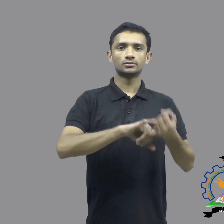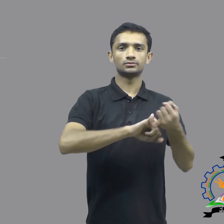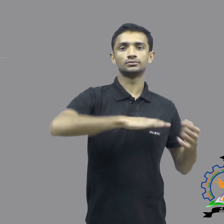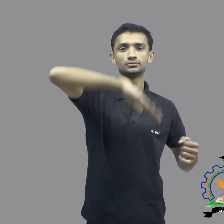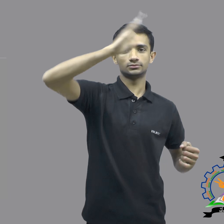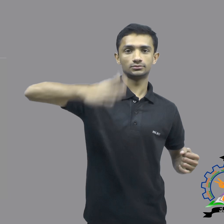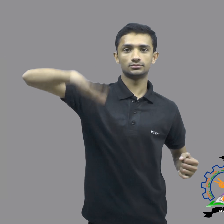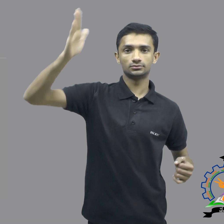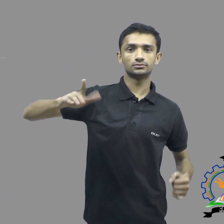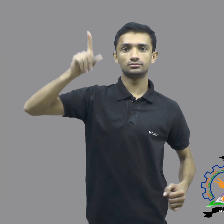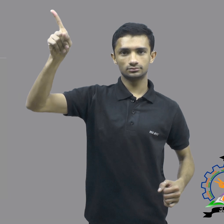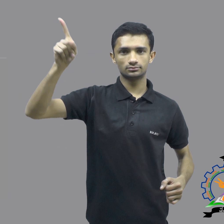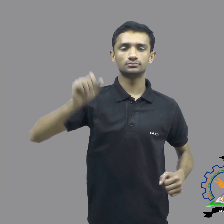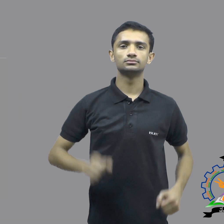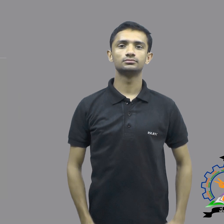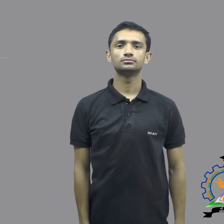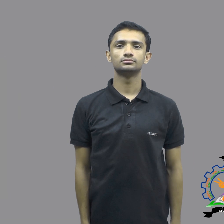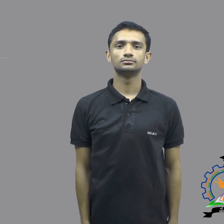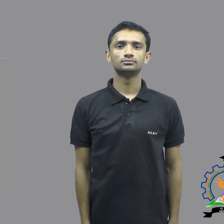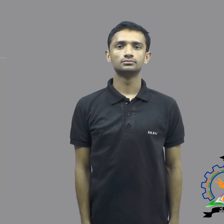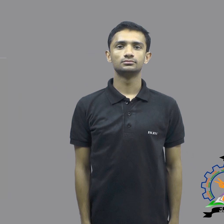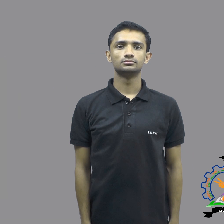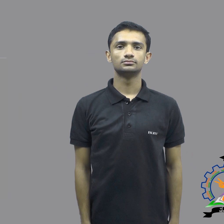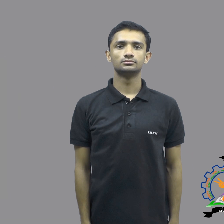Srinagar